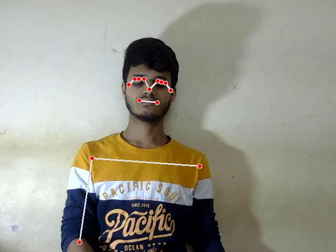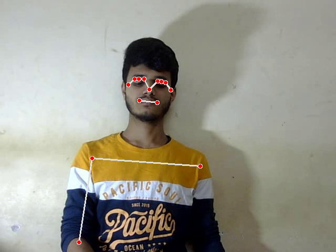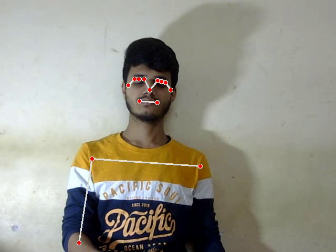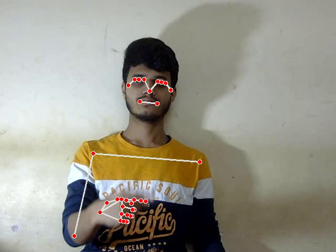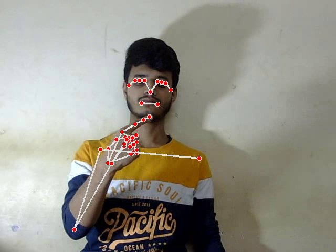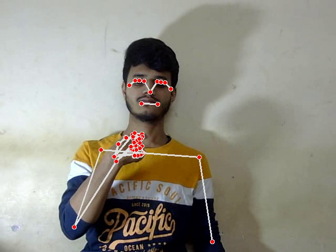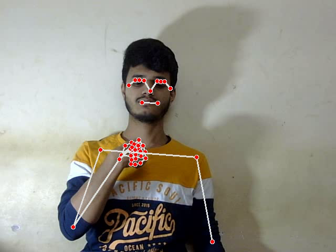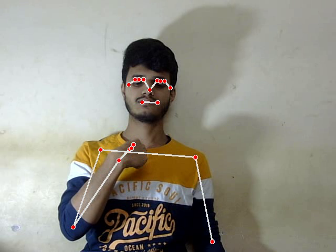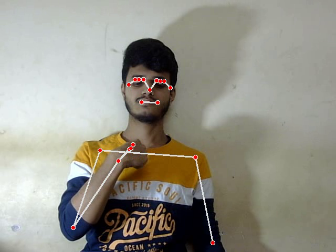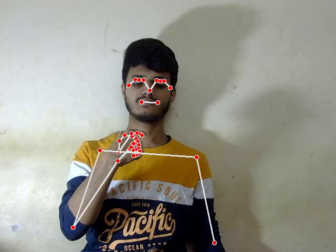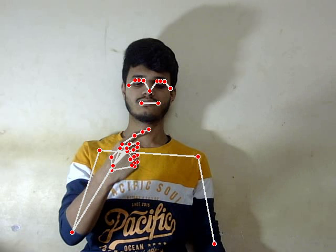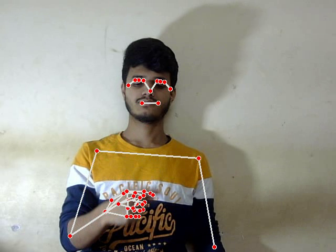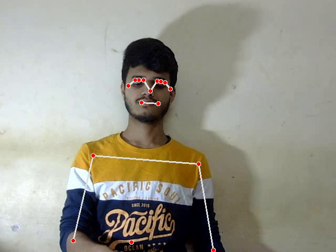I